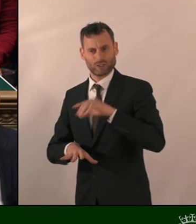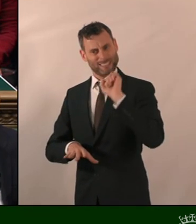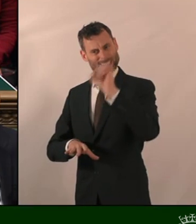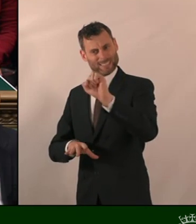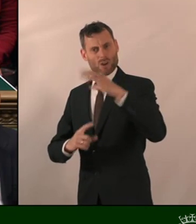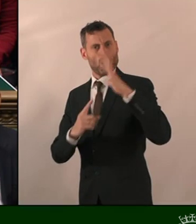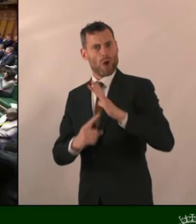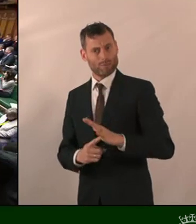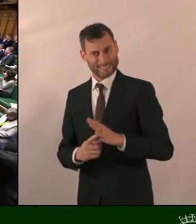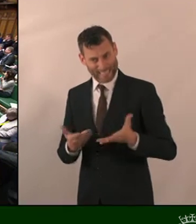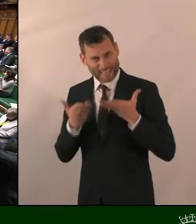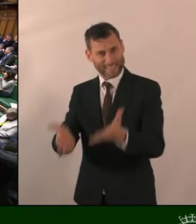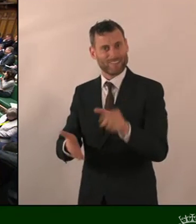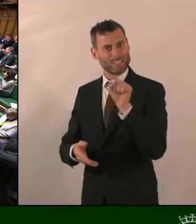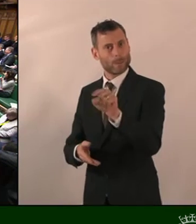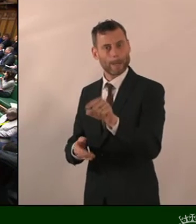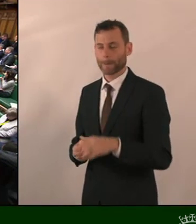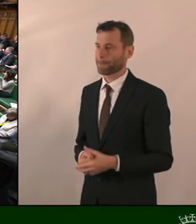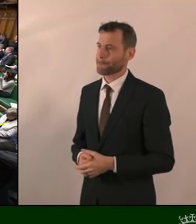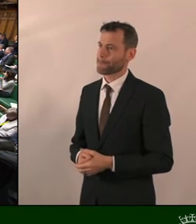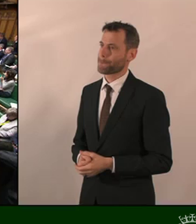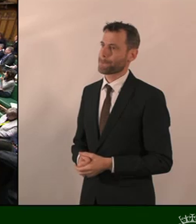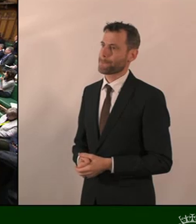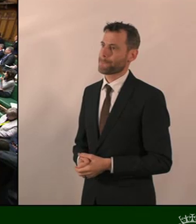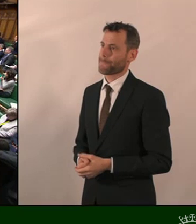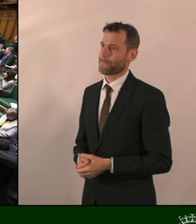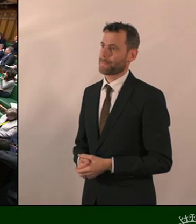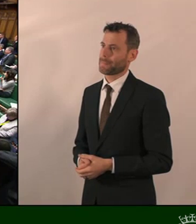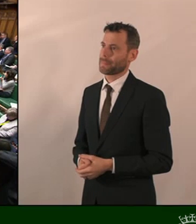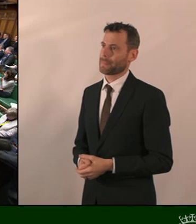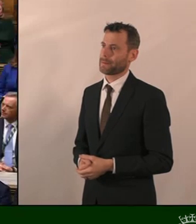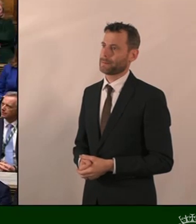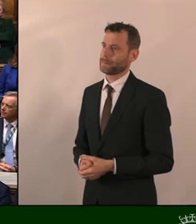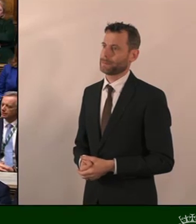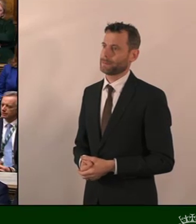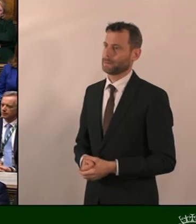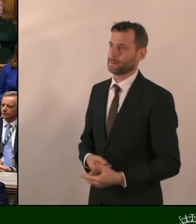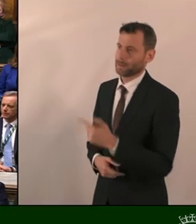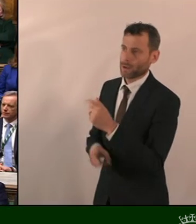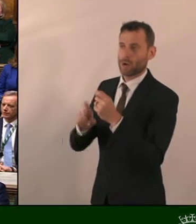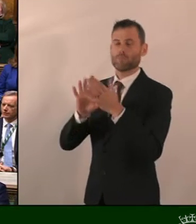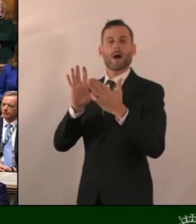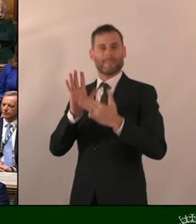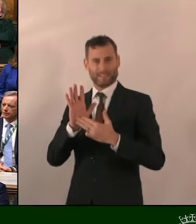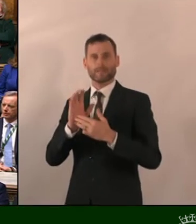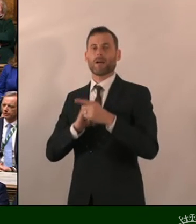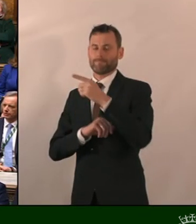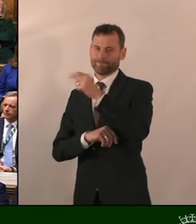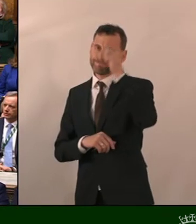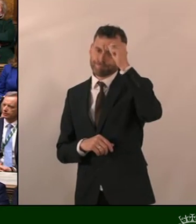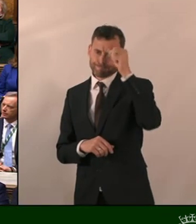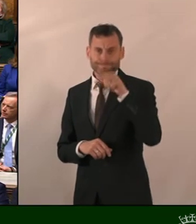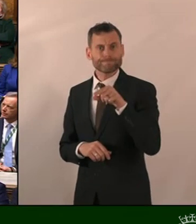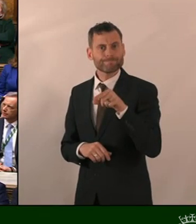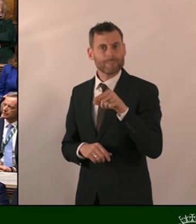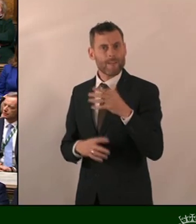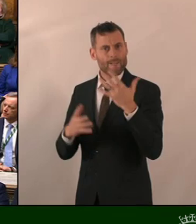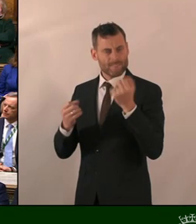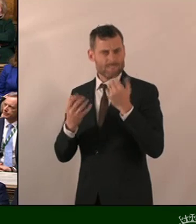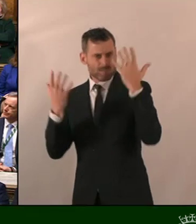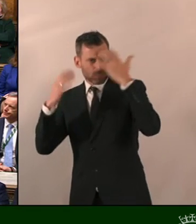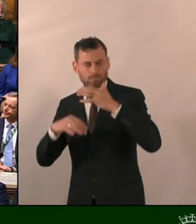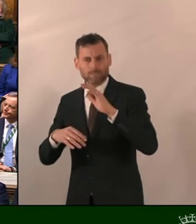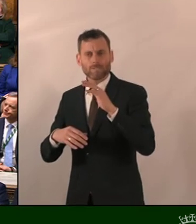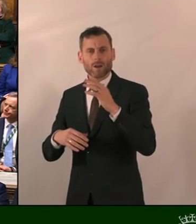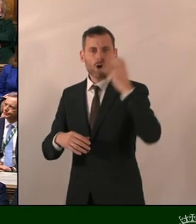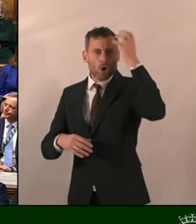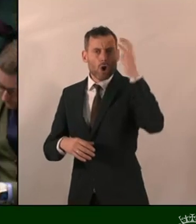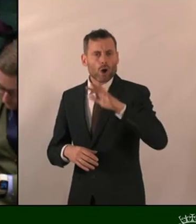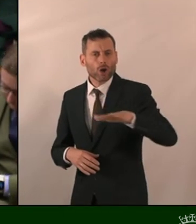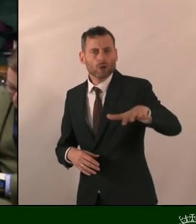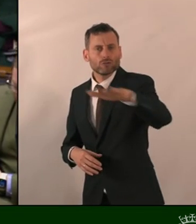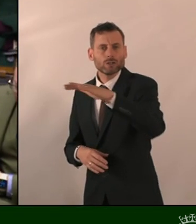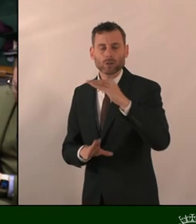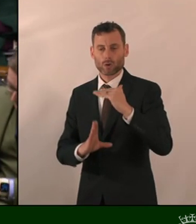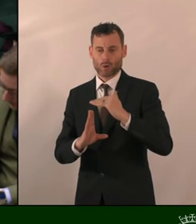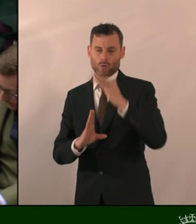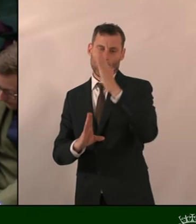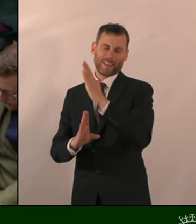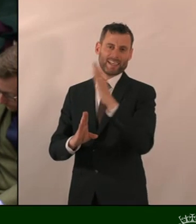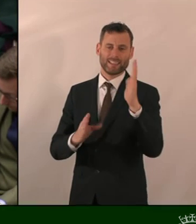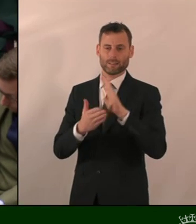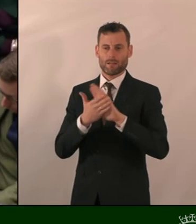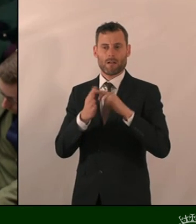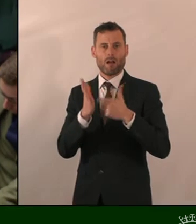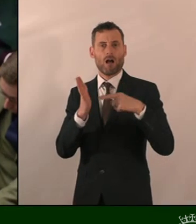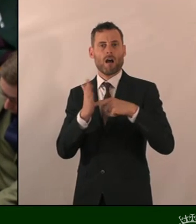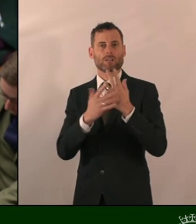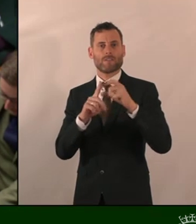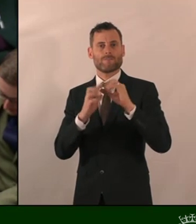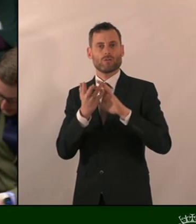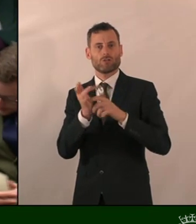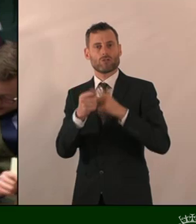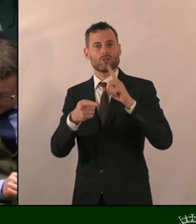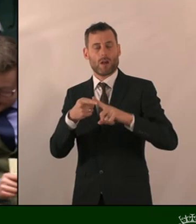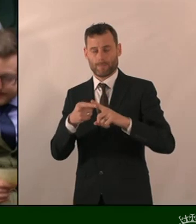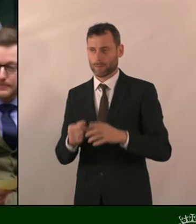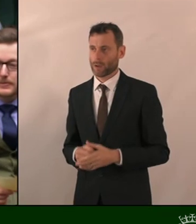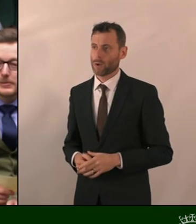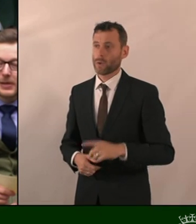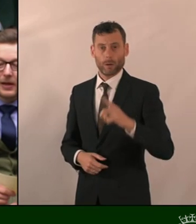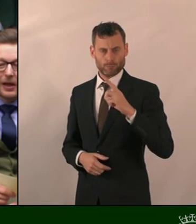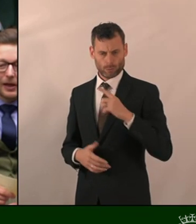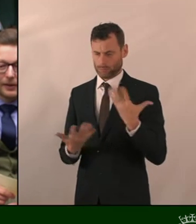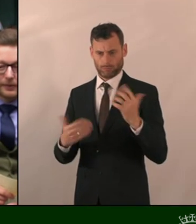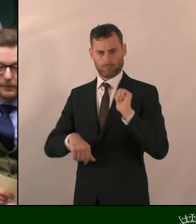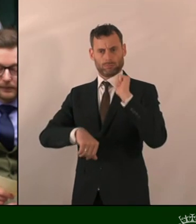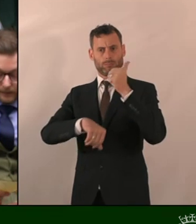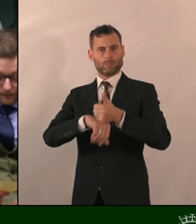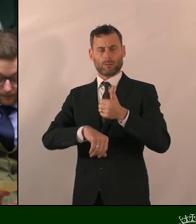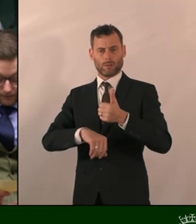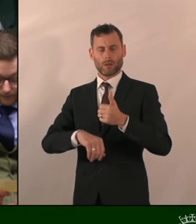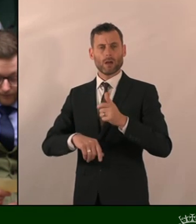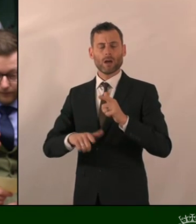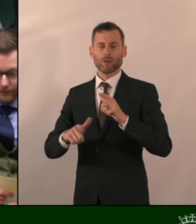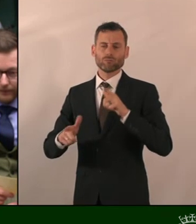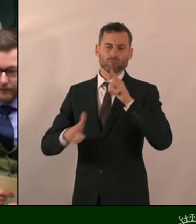The Prime Minister will be aware of the concern in settled rural communities such as those in my constituency because of the intentional unauthorised development of Traveller sites.